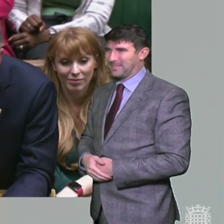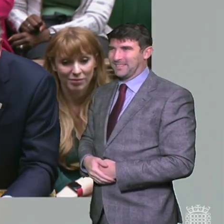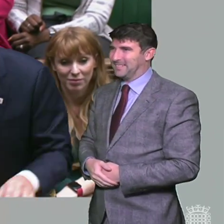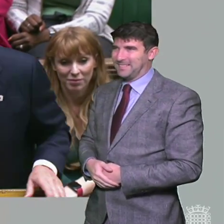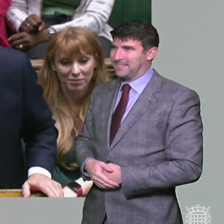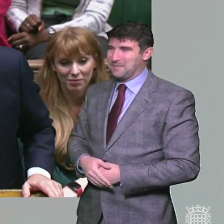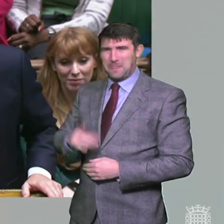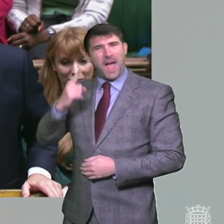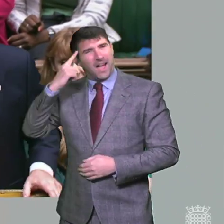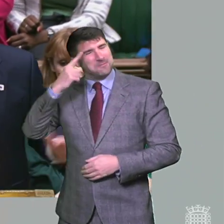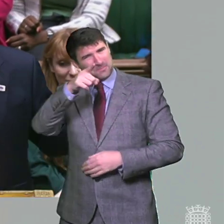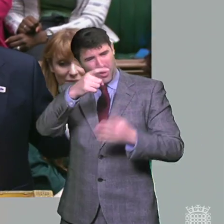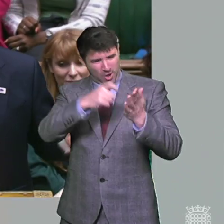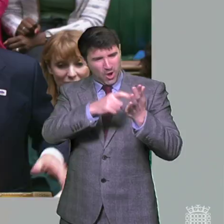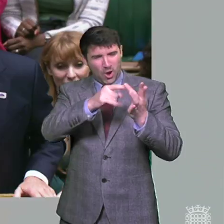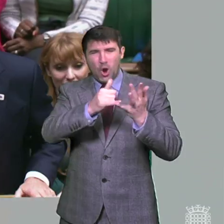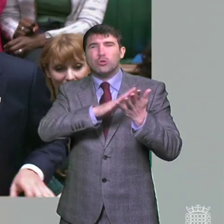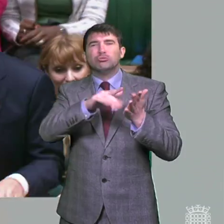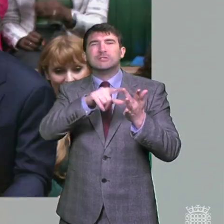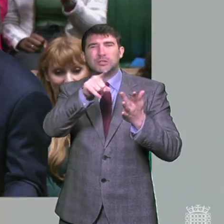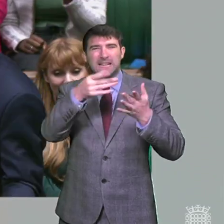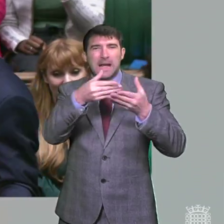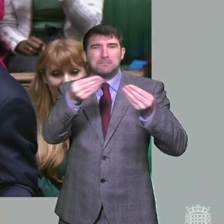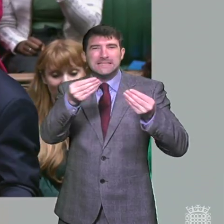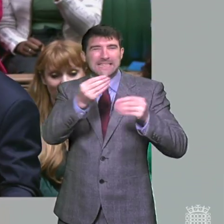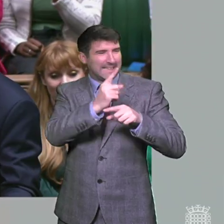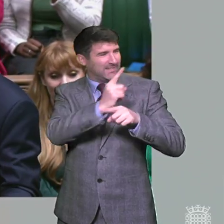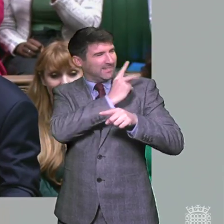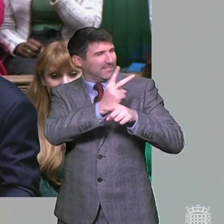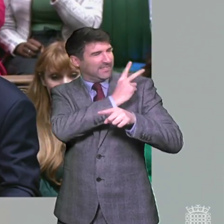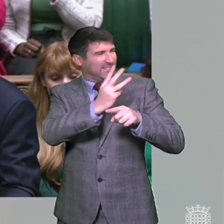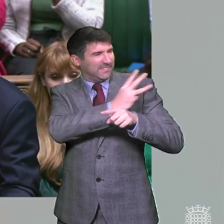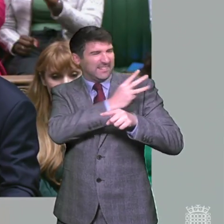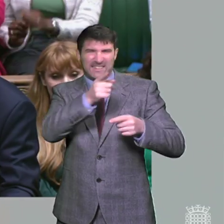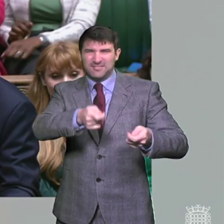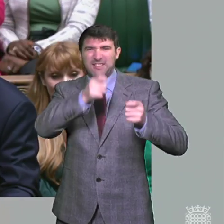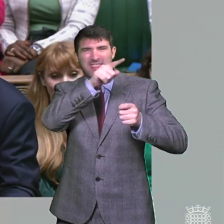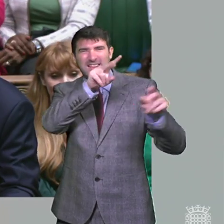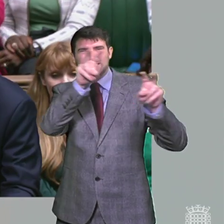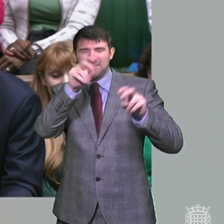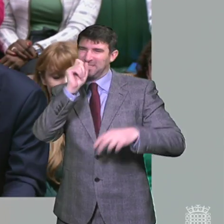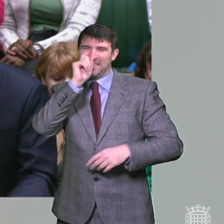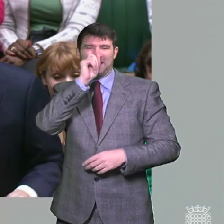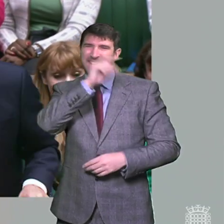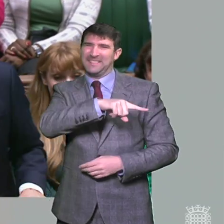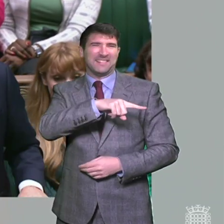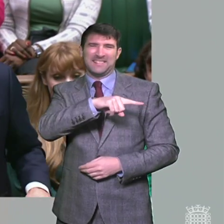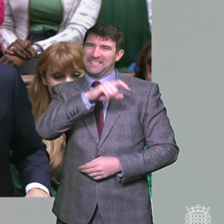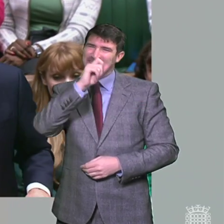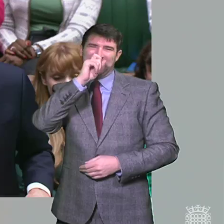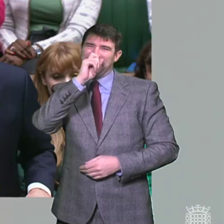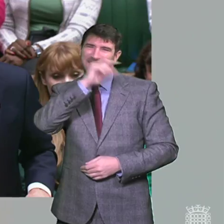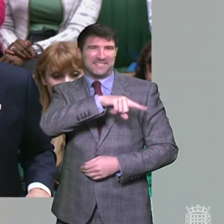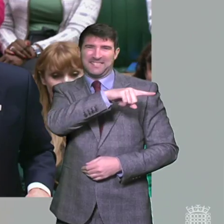Anyway, I have to say I am surprised that he is still defending non-dom status.